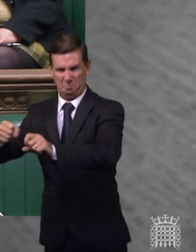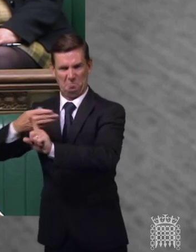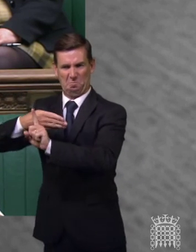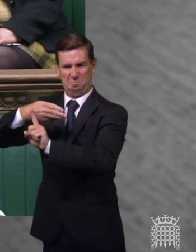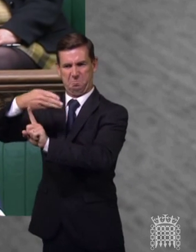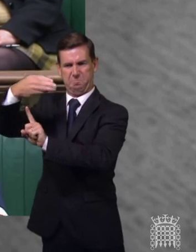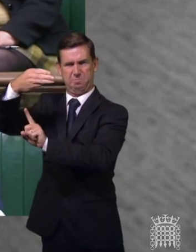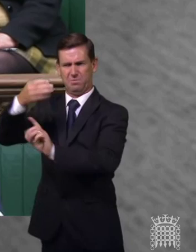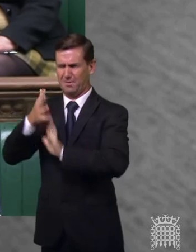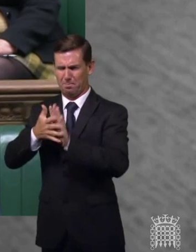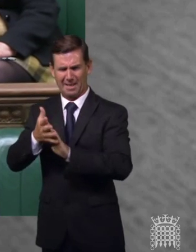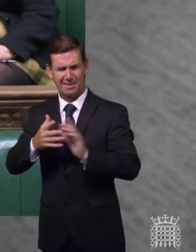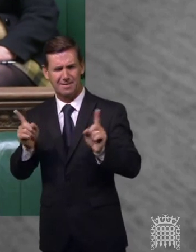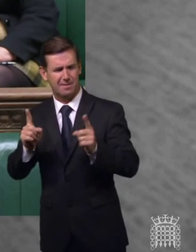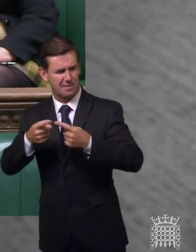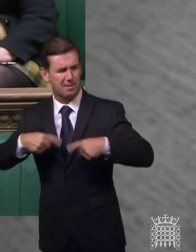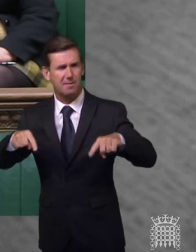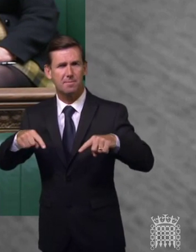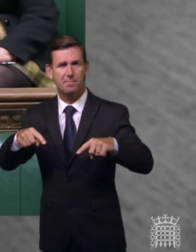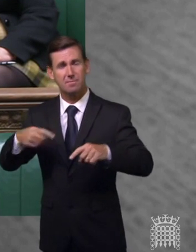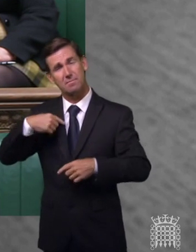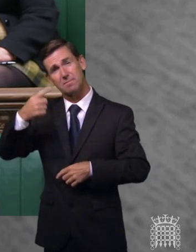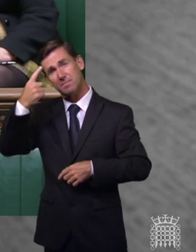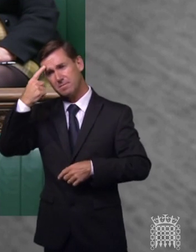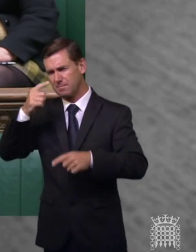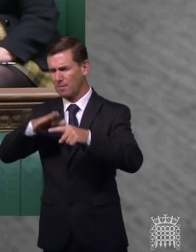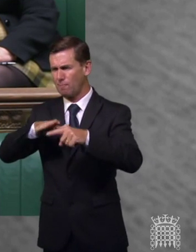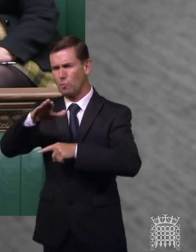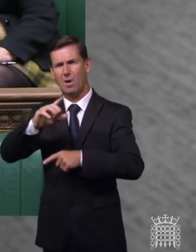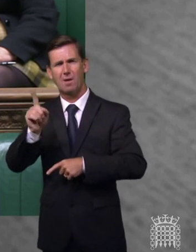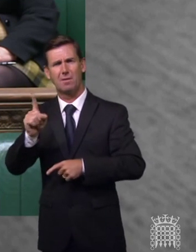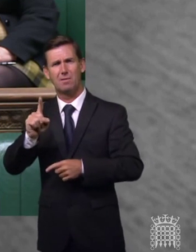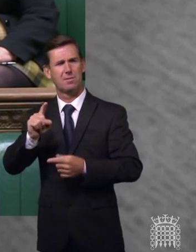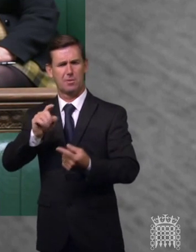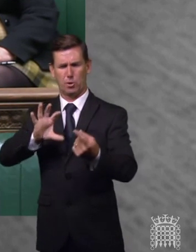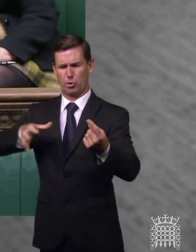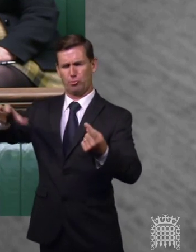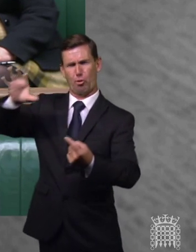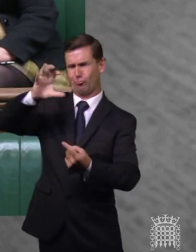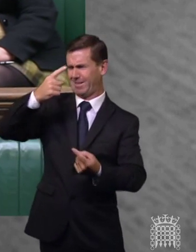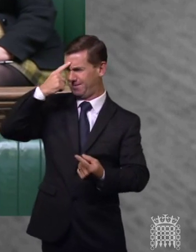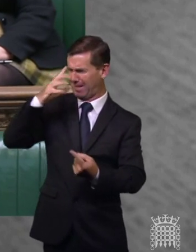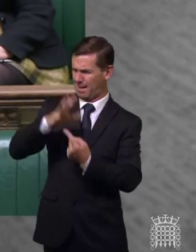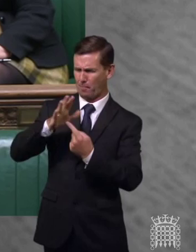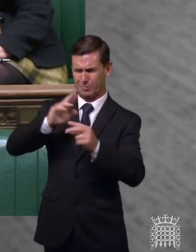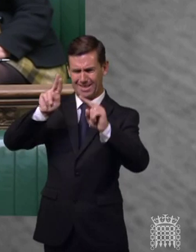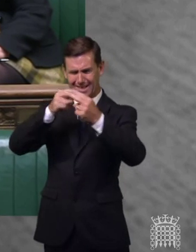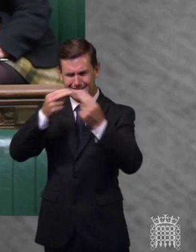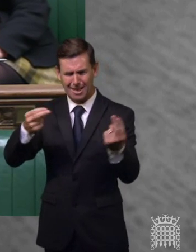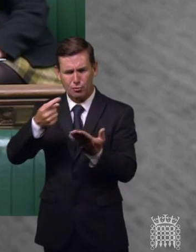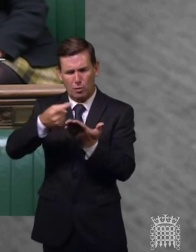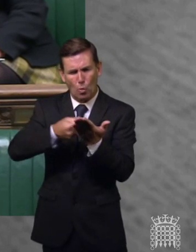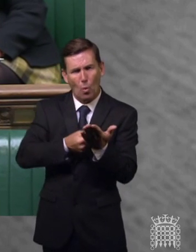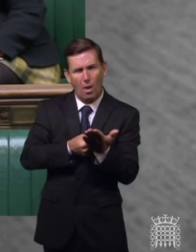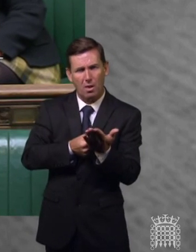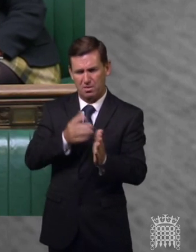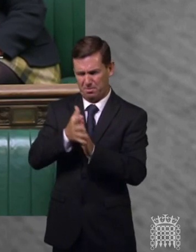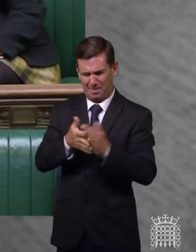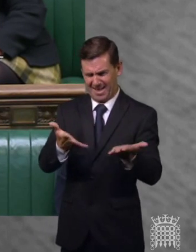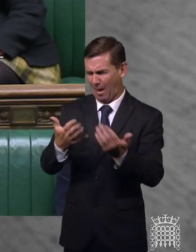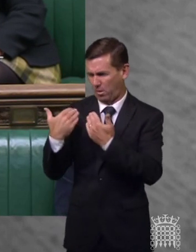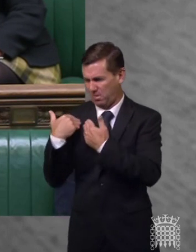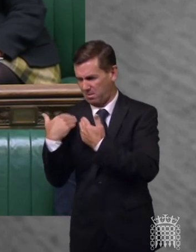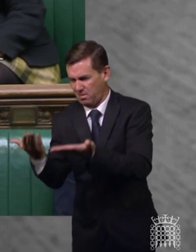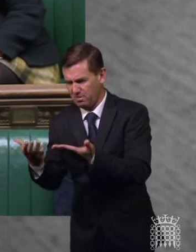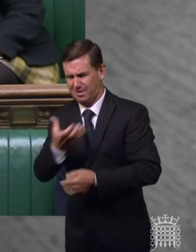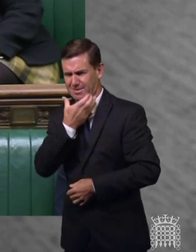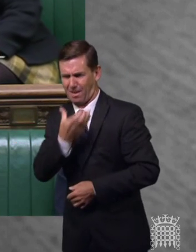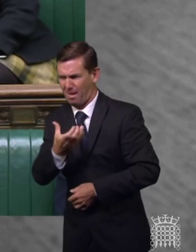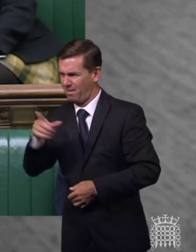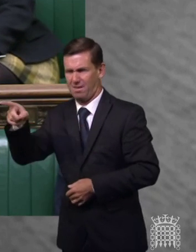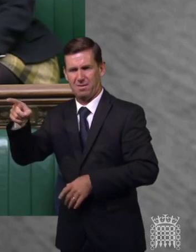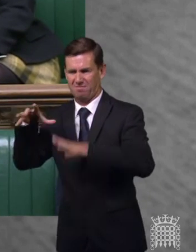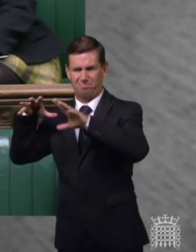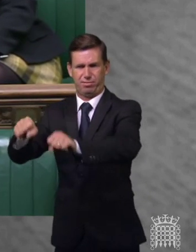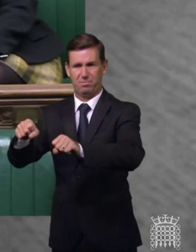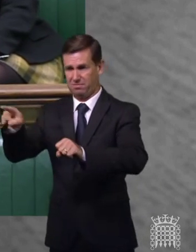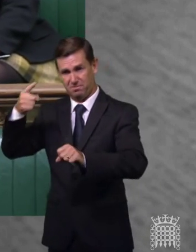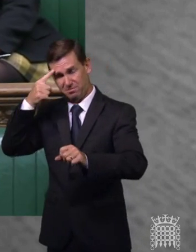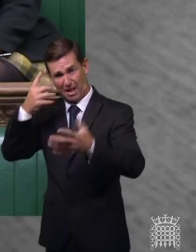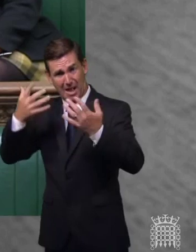What does it mean for those nations who support an international rules-based system when we hand over power to those who recognise no rules at all?